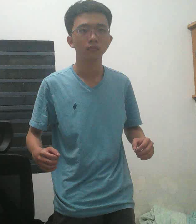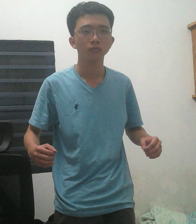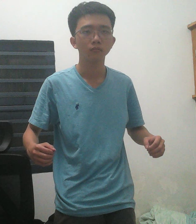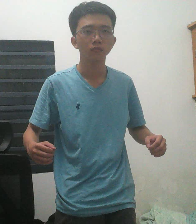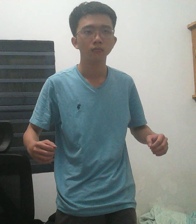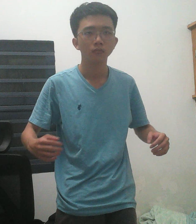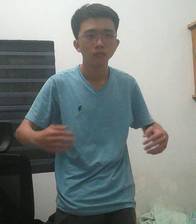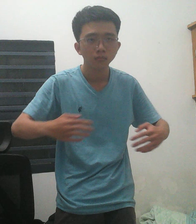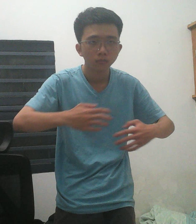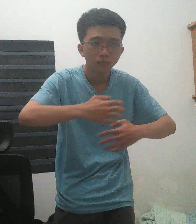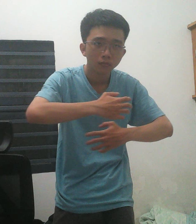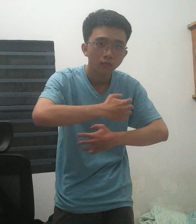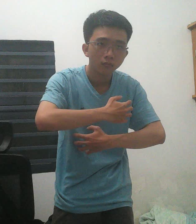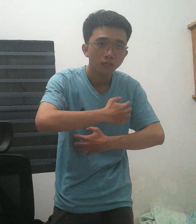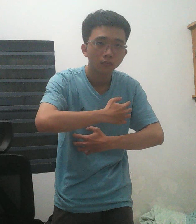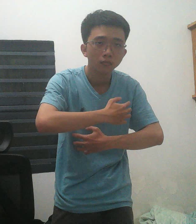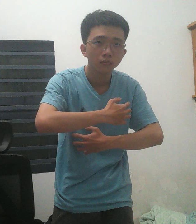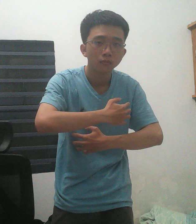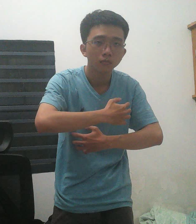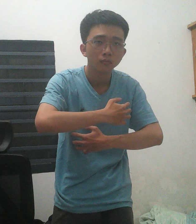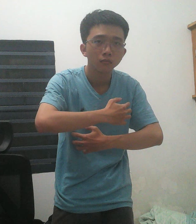om